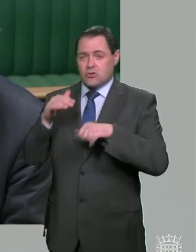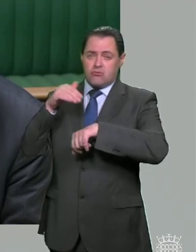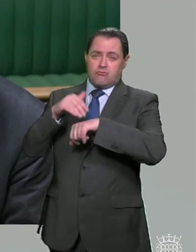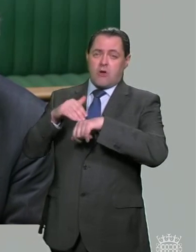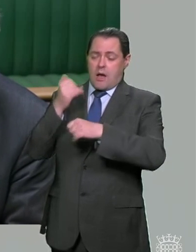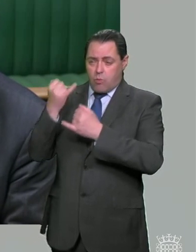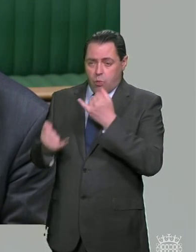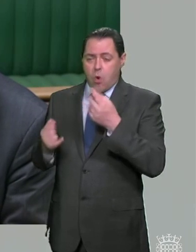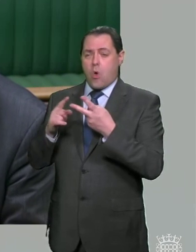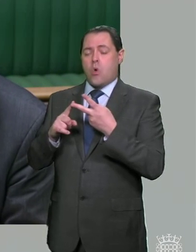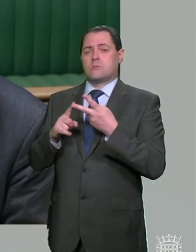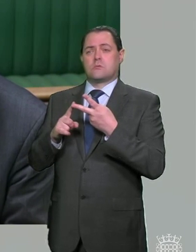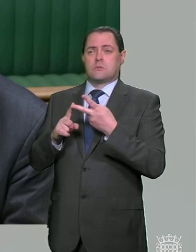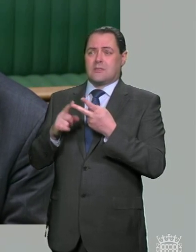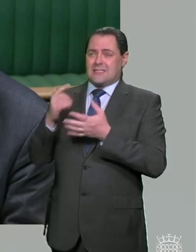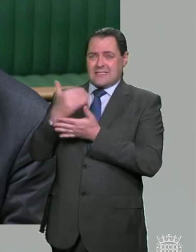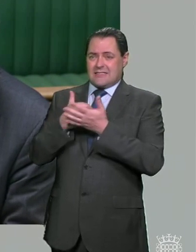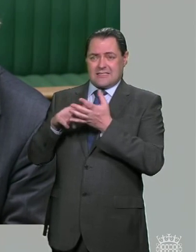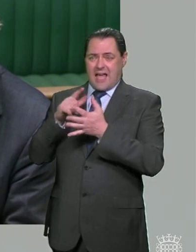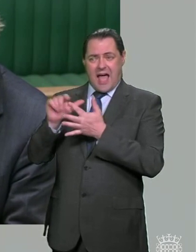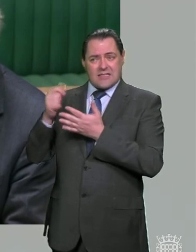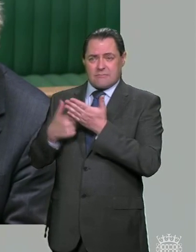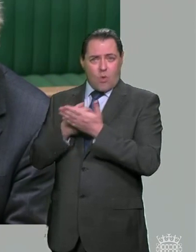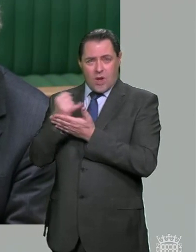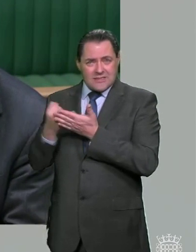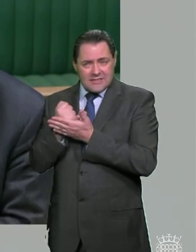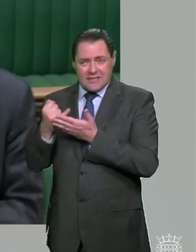They are failing on their taxation policies.